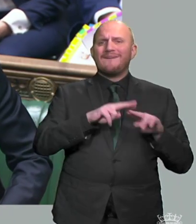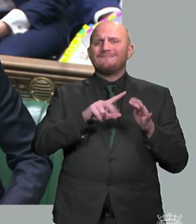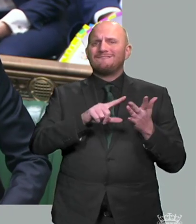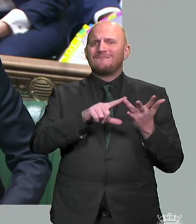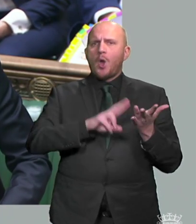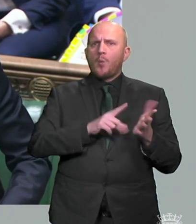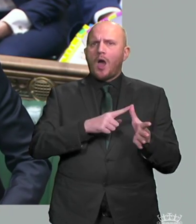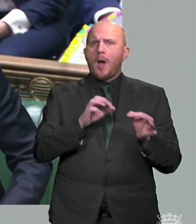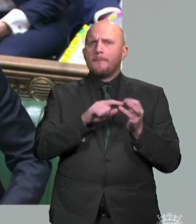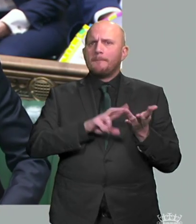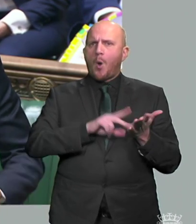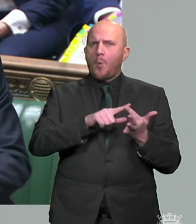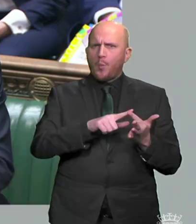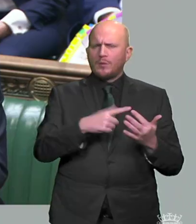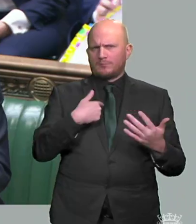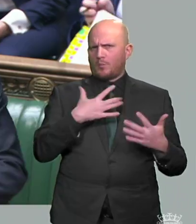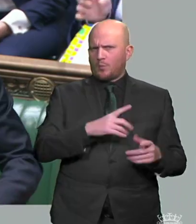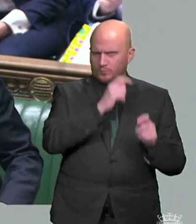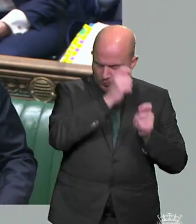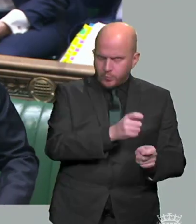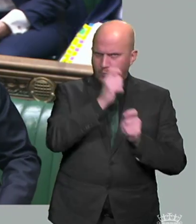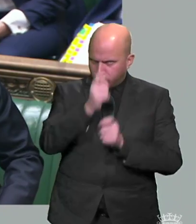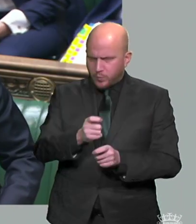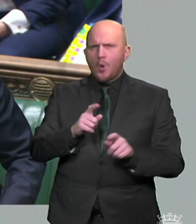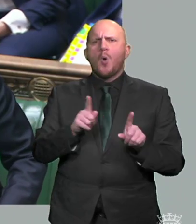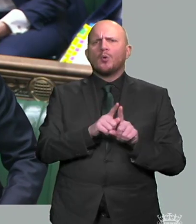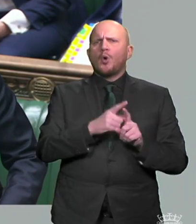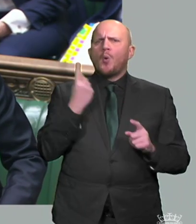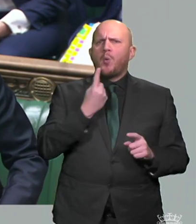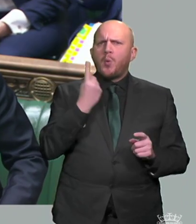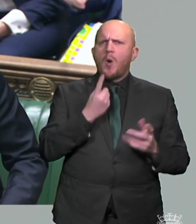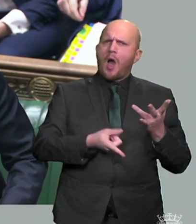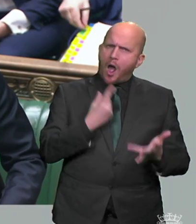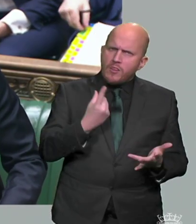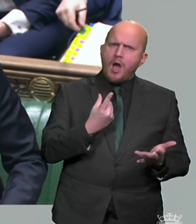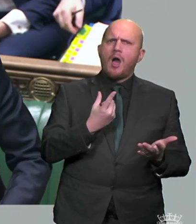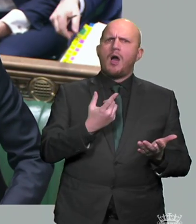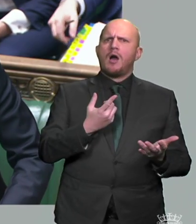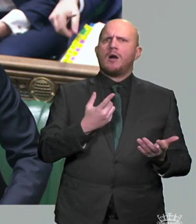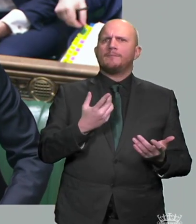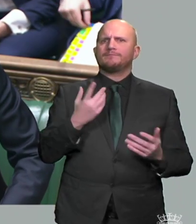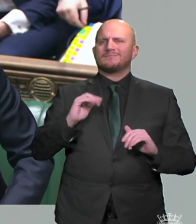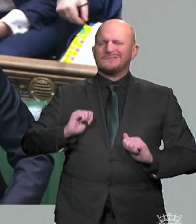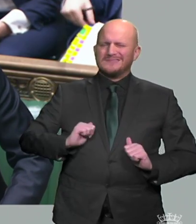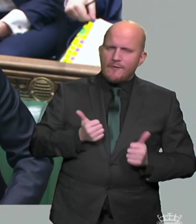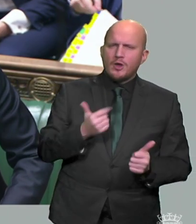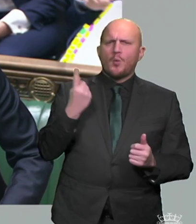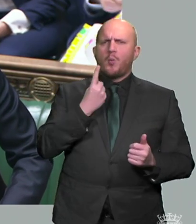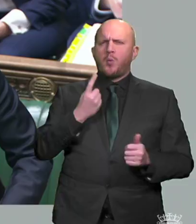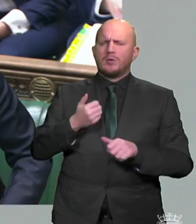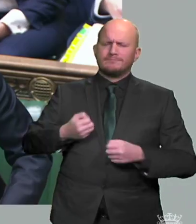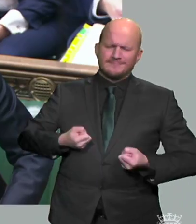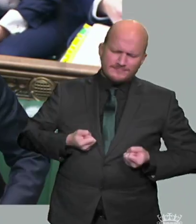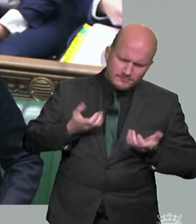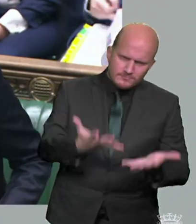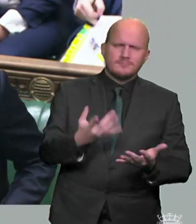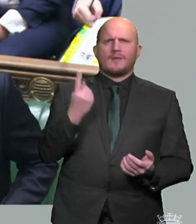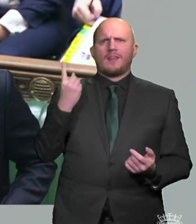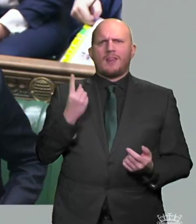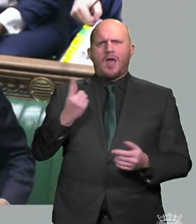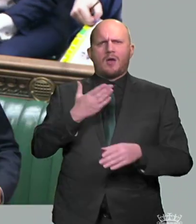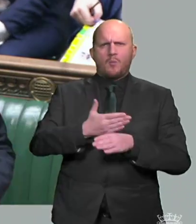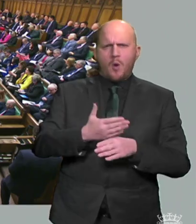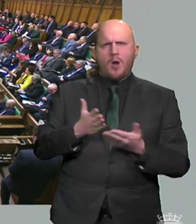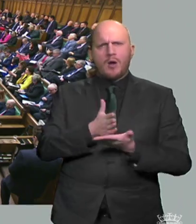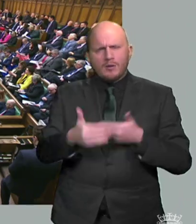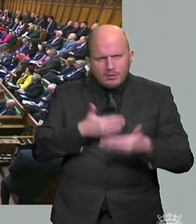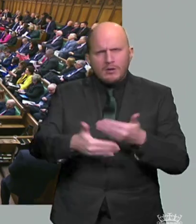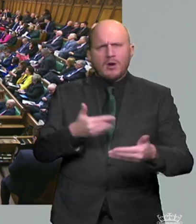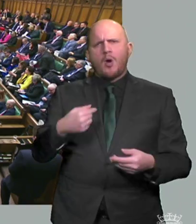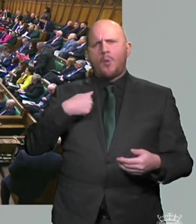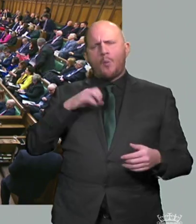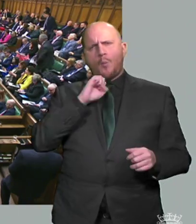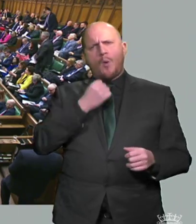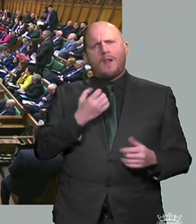We are determined to ensure that the sacrifice that police officers and other public service officers make is recognised, and we are carefully considering the best and most appropriate ways to do that.